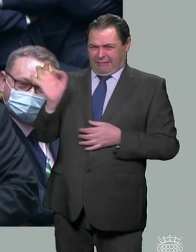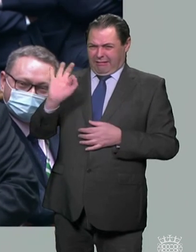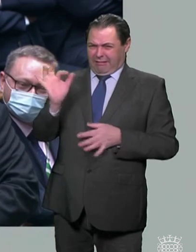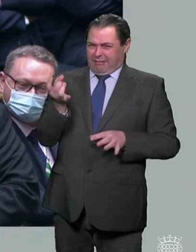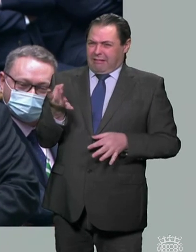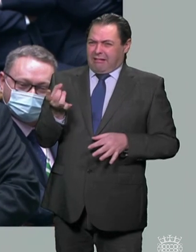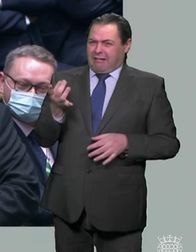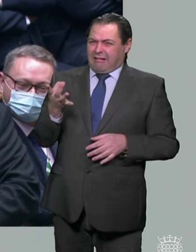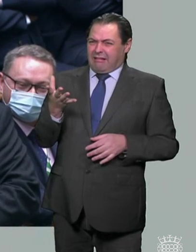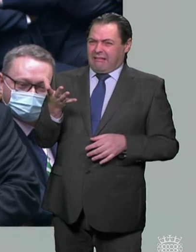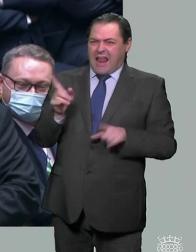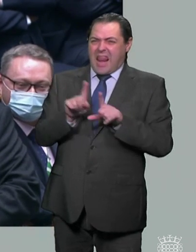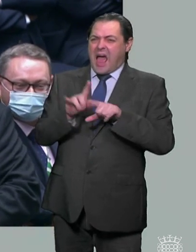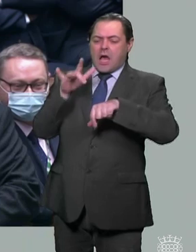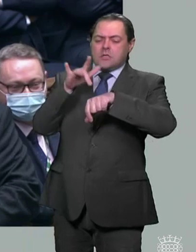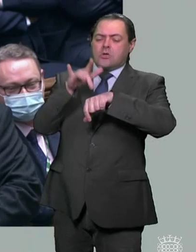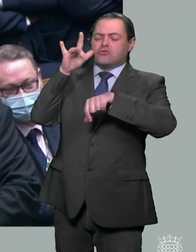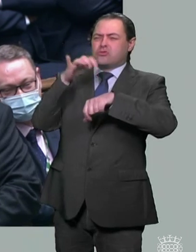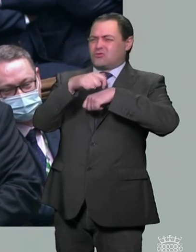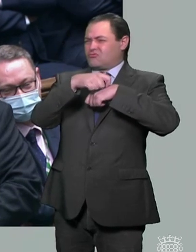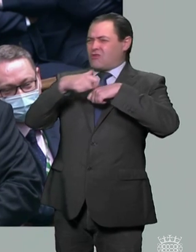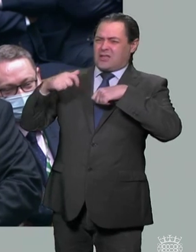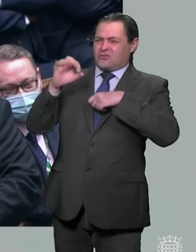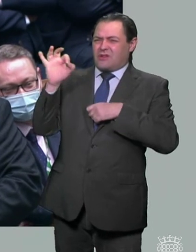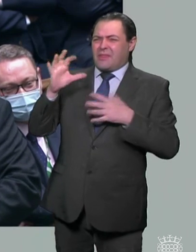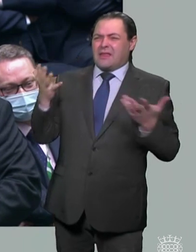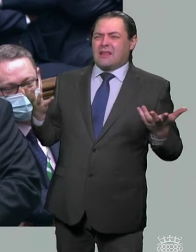This sleaze scandal runs far, far deeper.